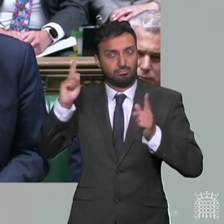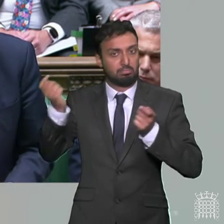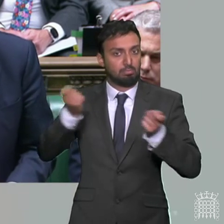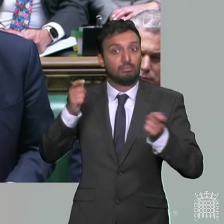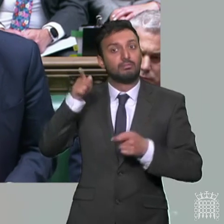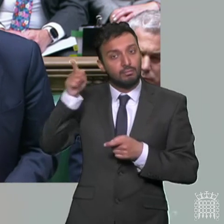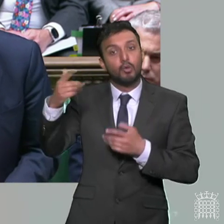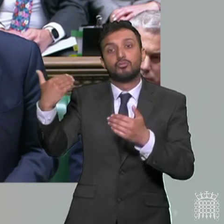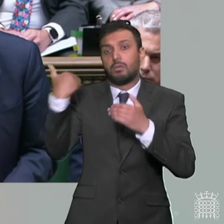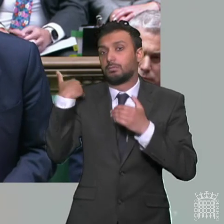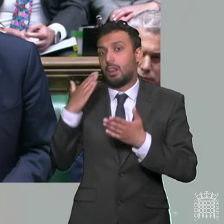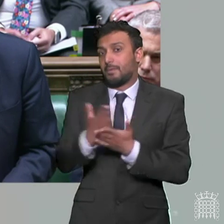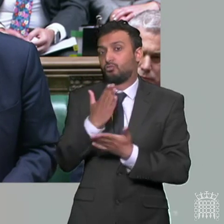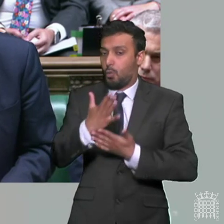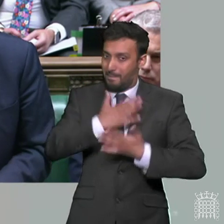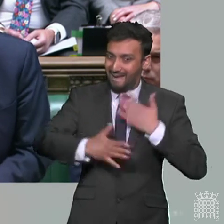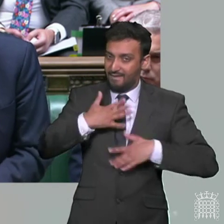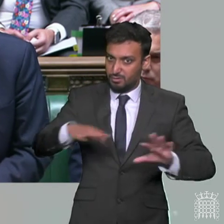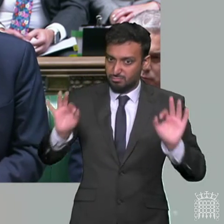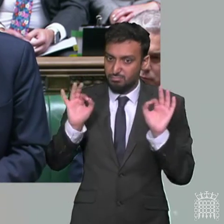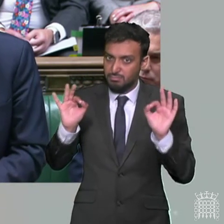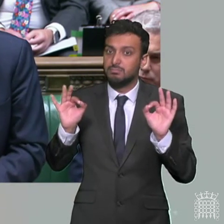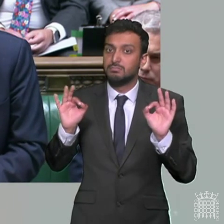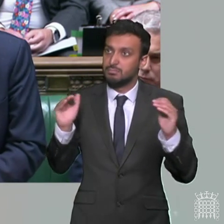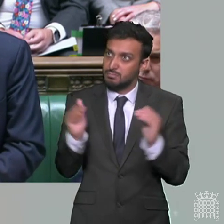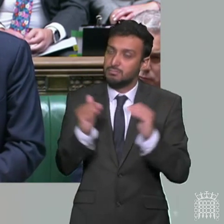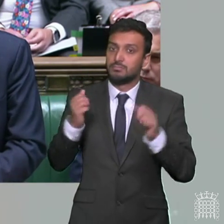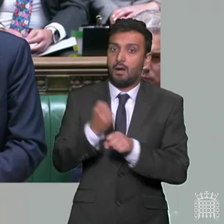There are now easier ways for staff to voice any worries